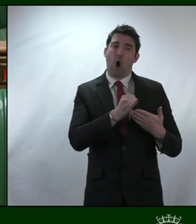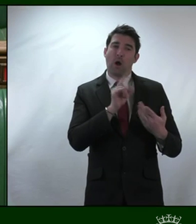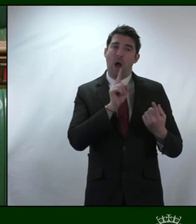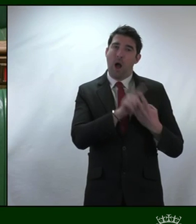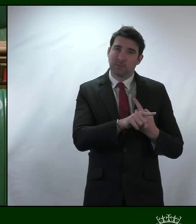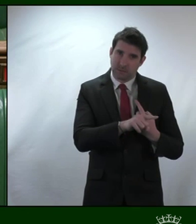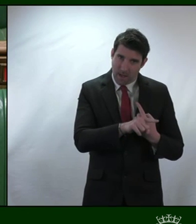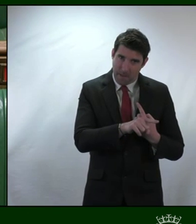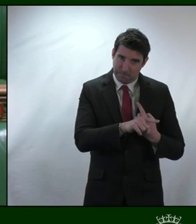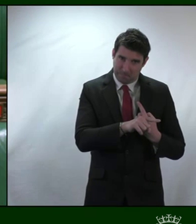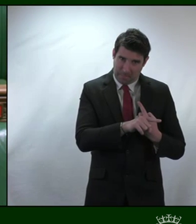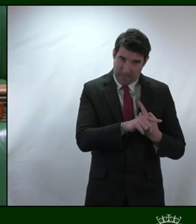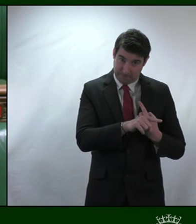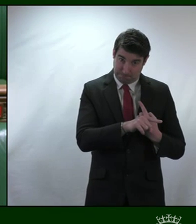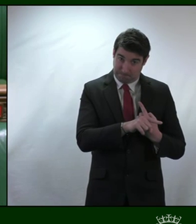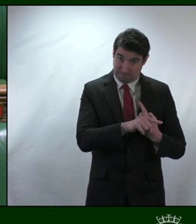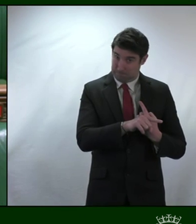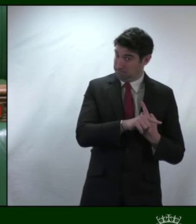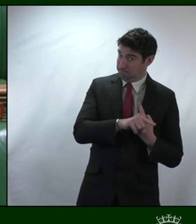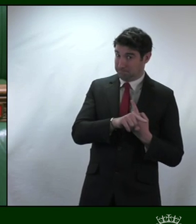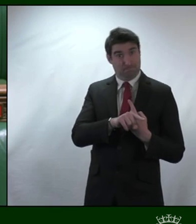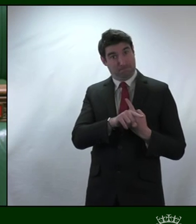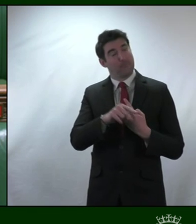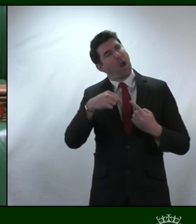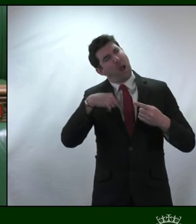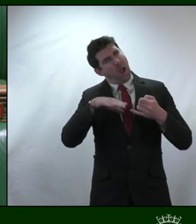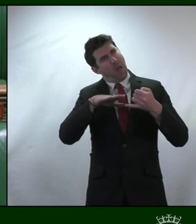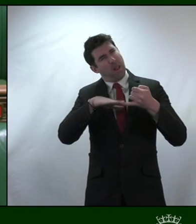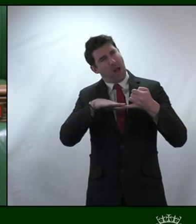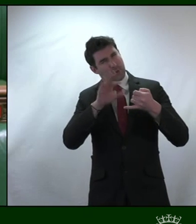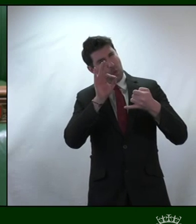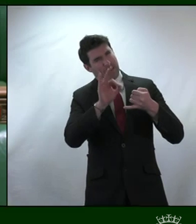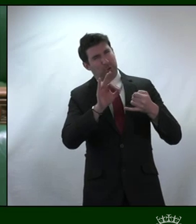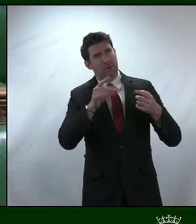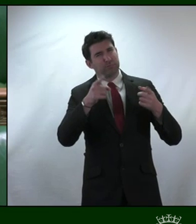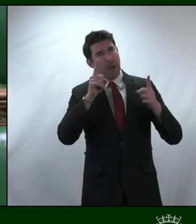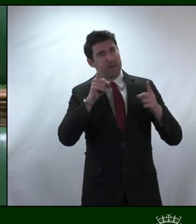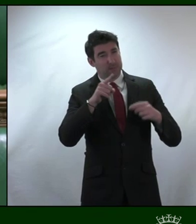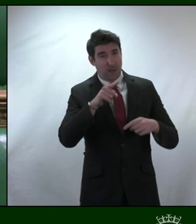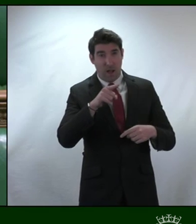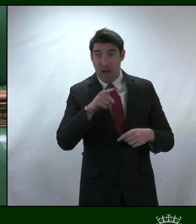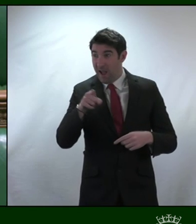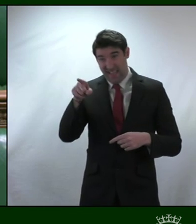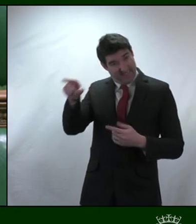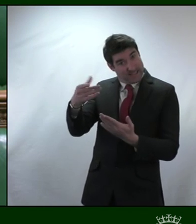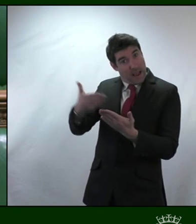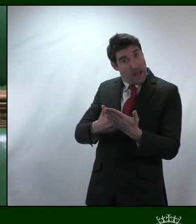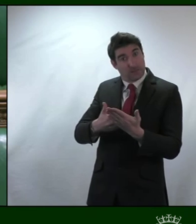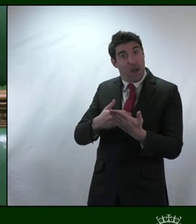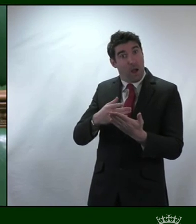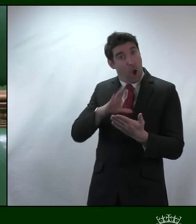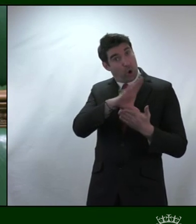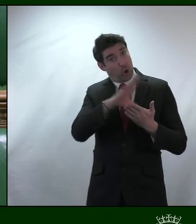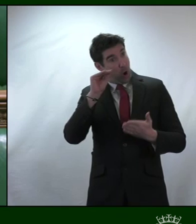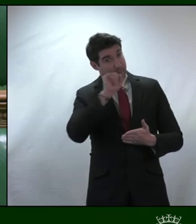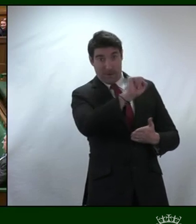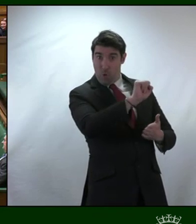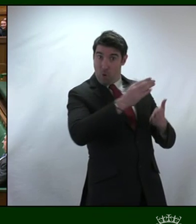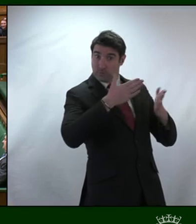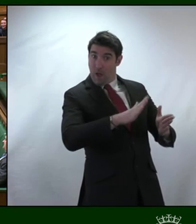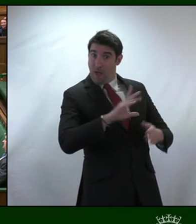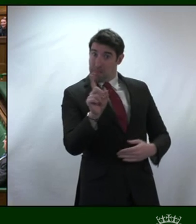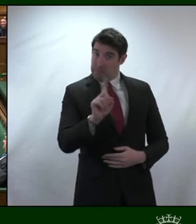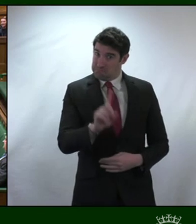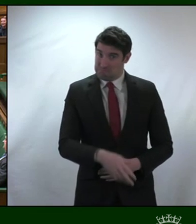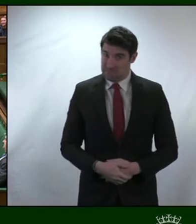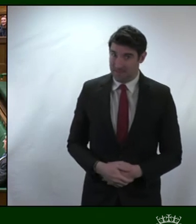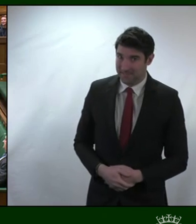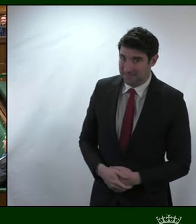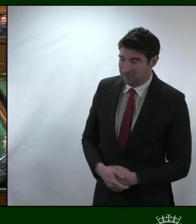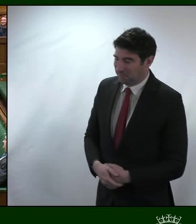So my final question to the Prime Minister is this: is he the inspiration for the newsletter, or is he the author?